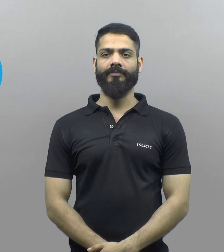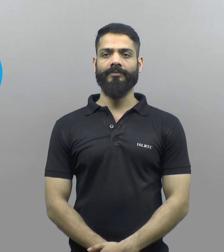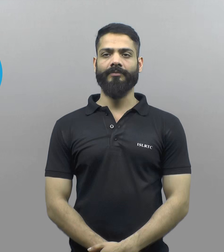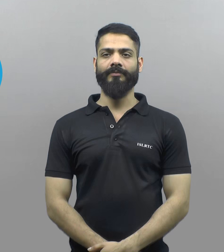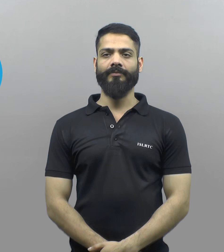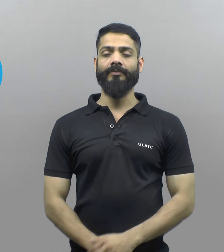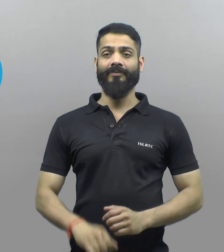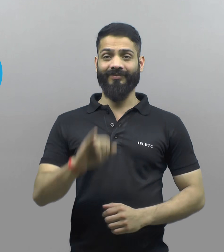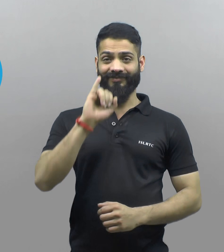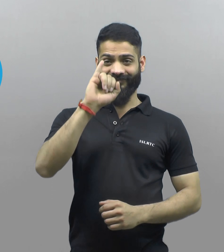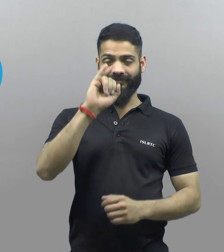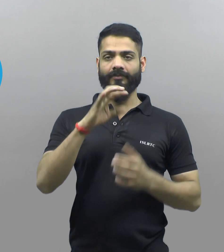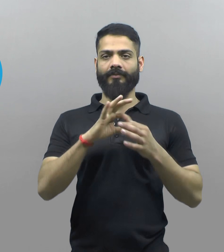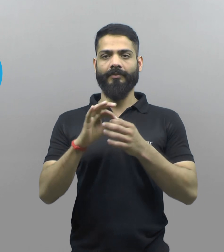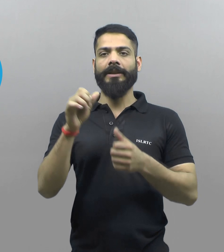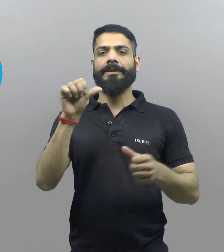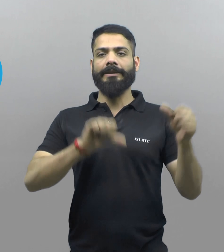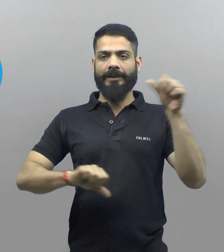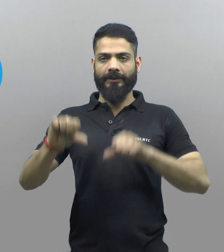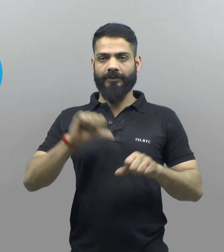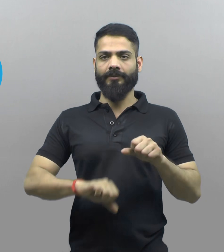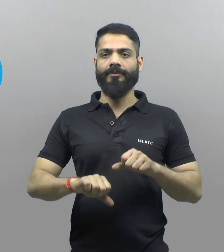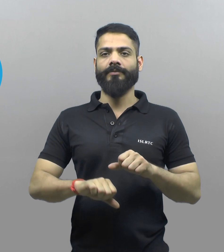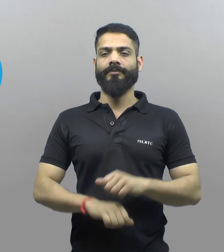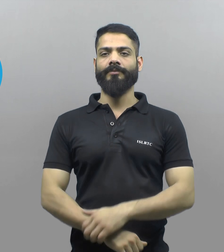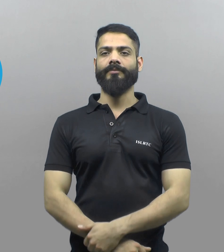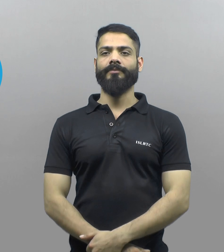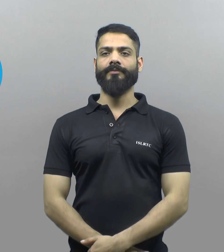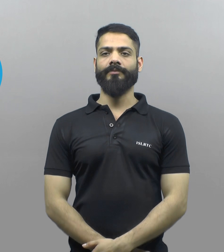Urology